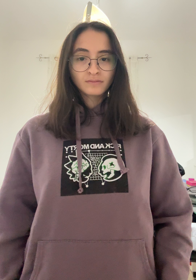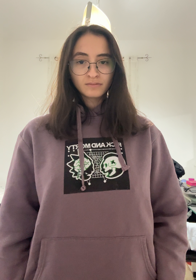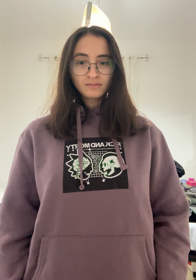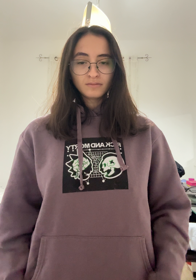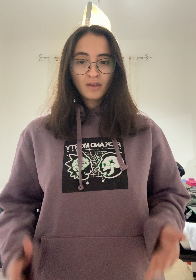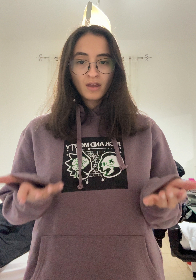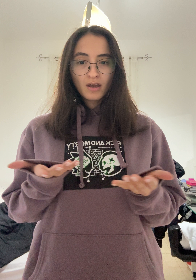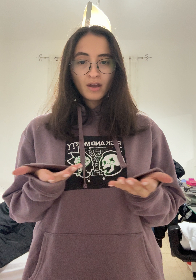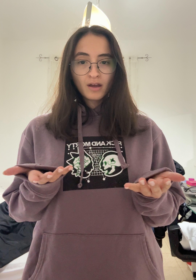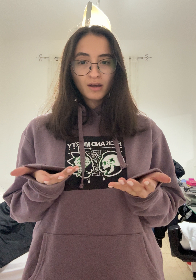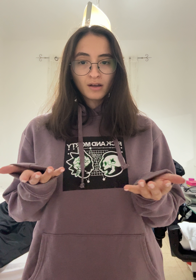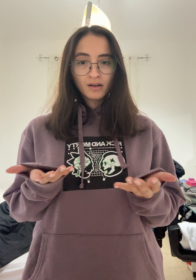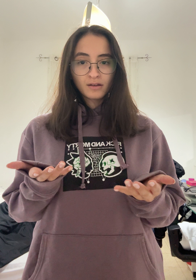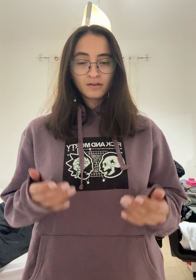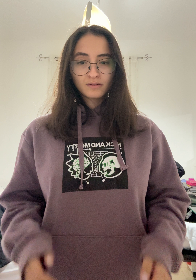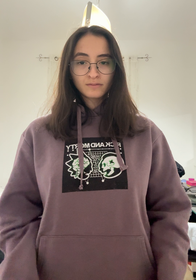איך